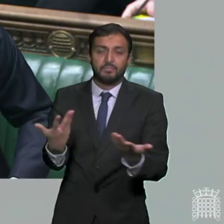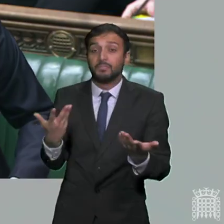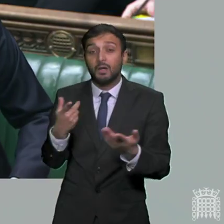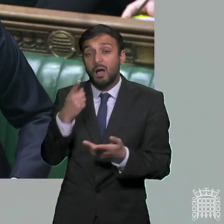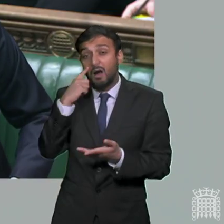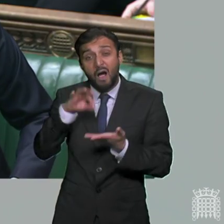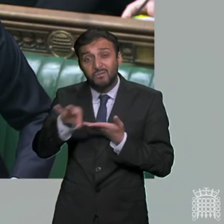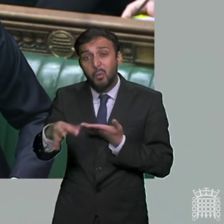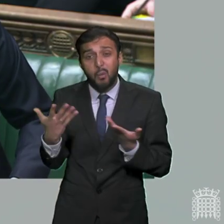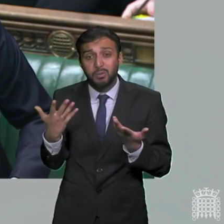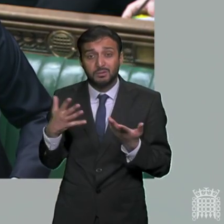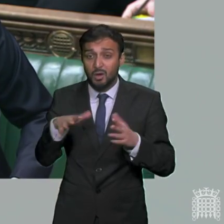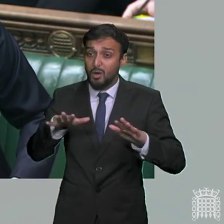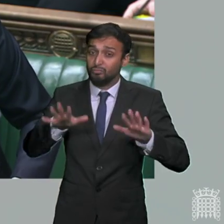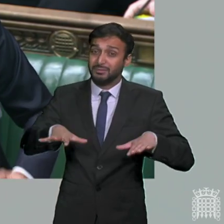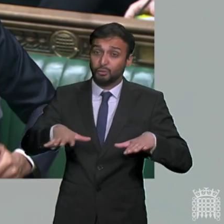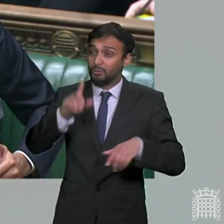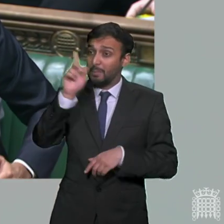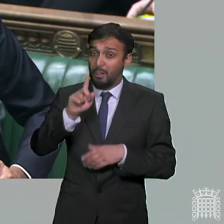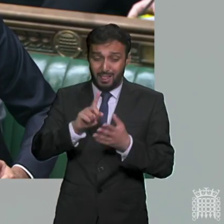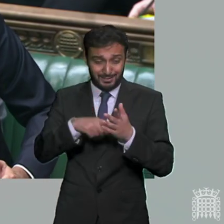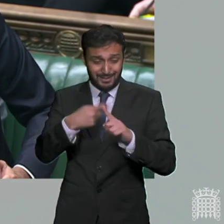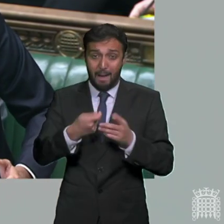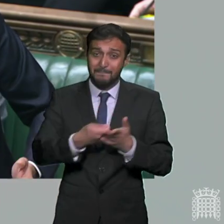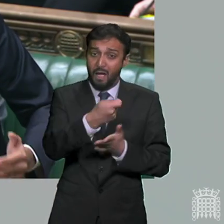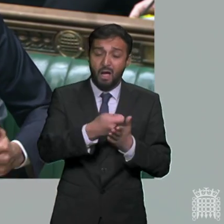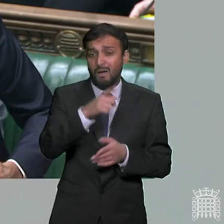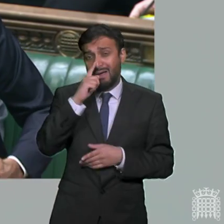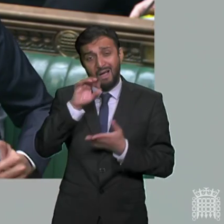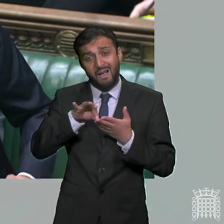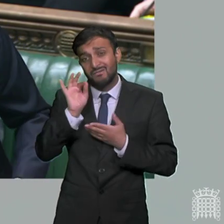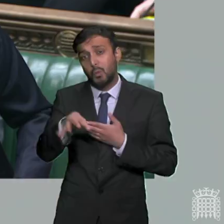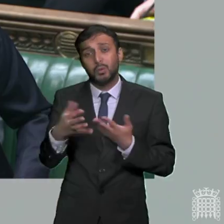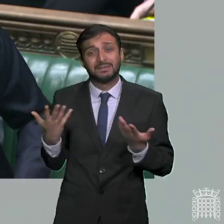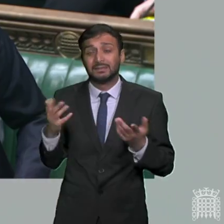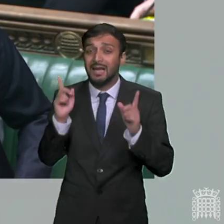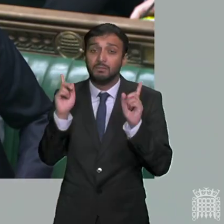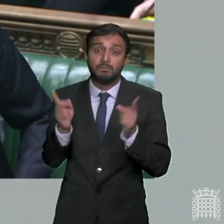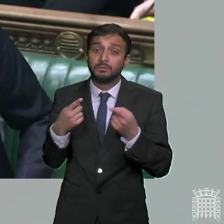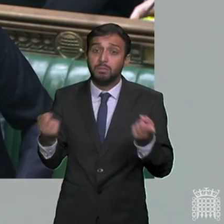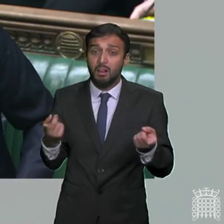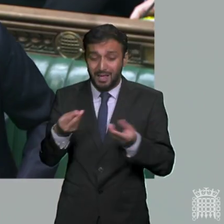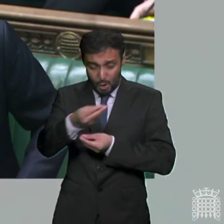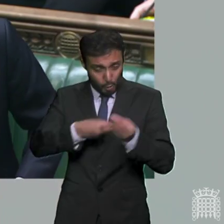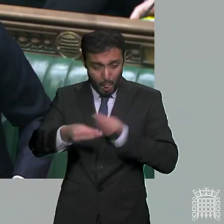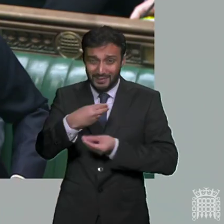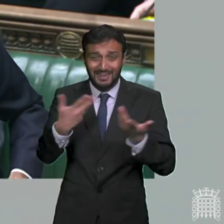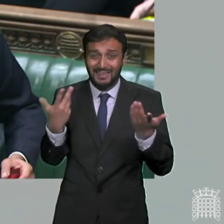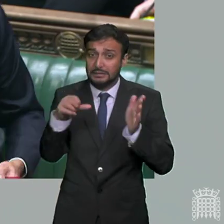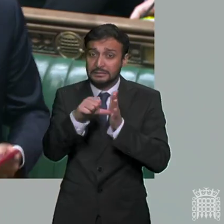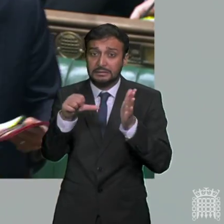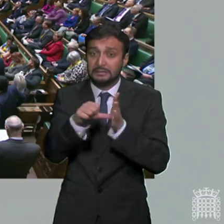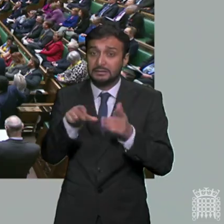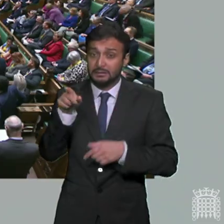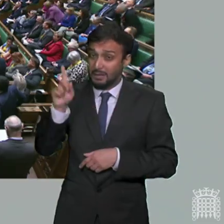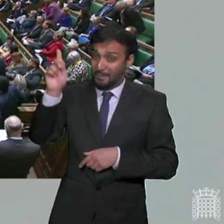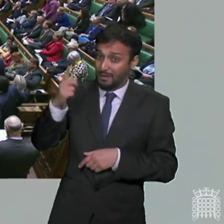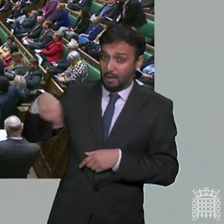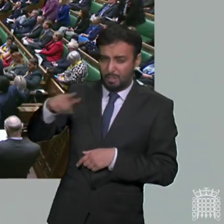The honourable Lady would do well to see that. In the context that we are in, it is simply not possible to give people the type of pay demands that they are making.